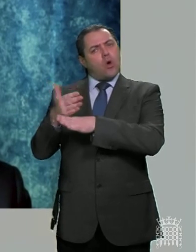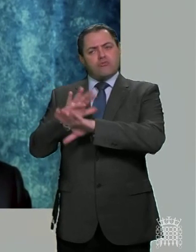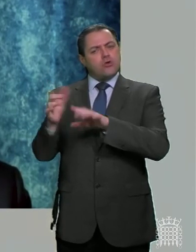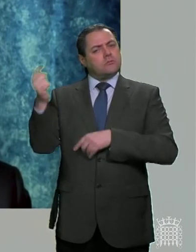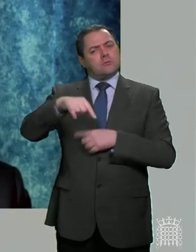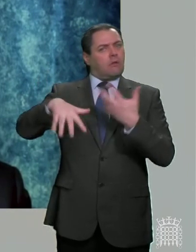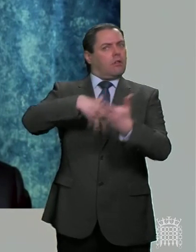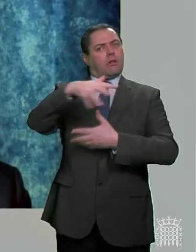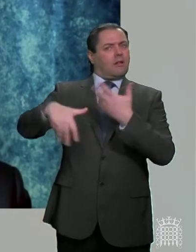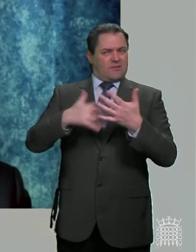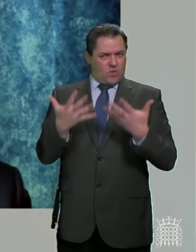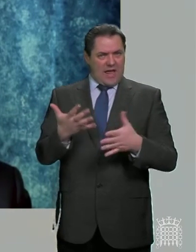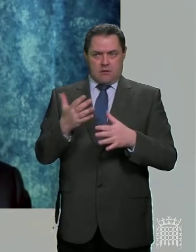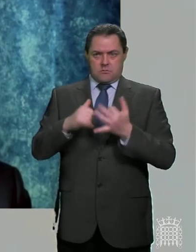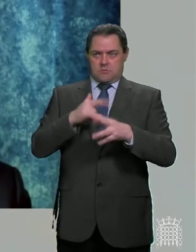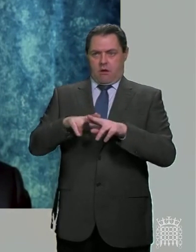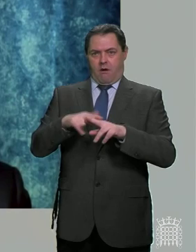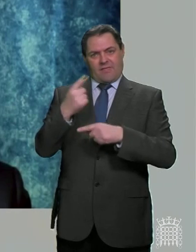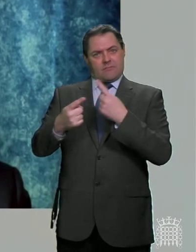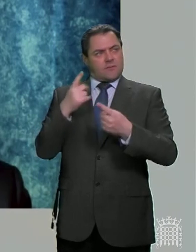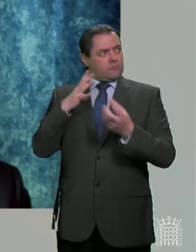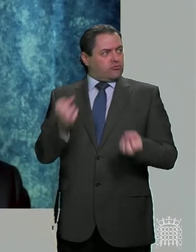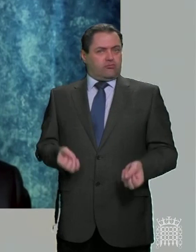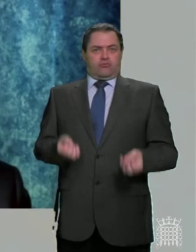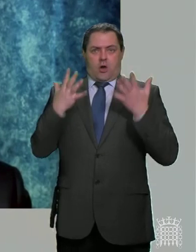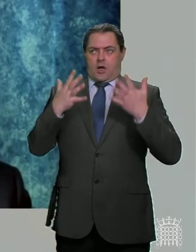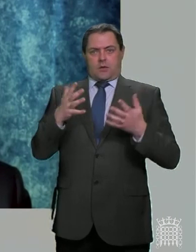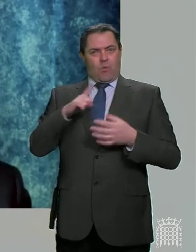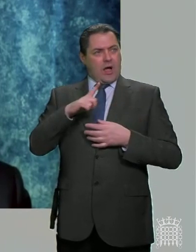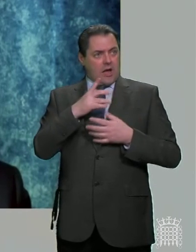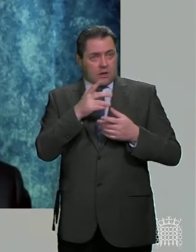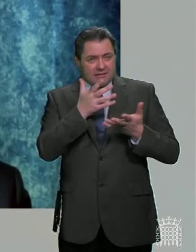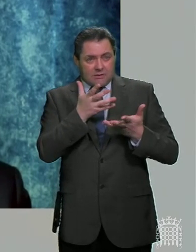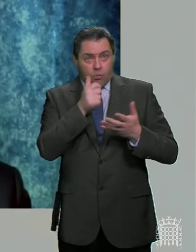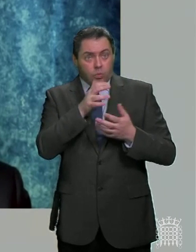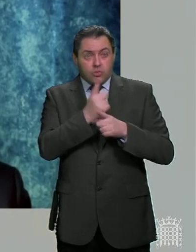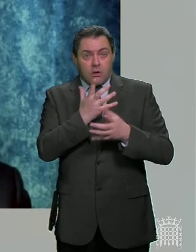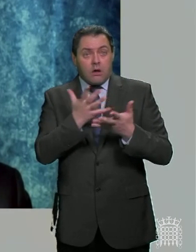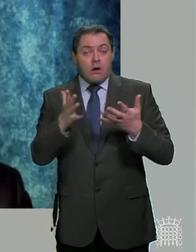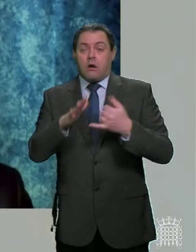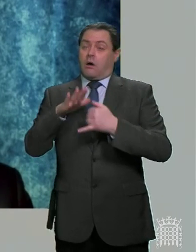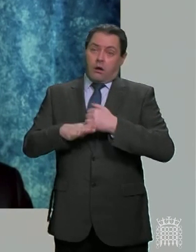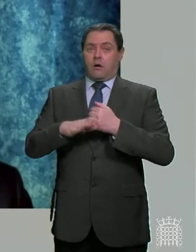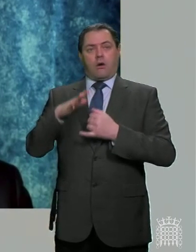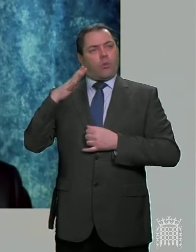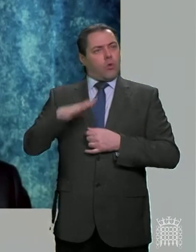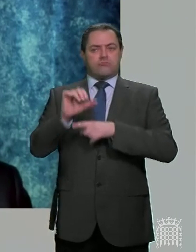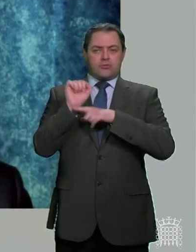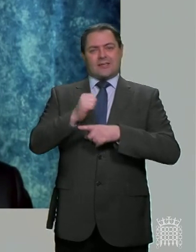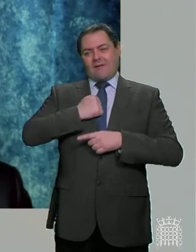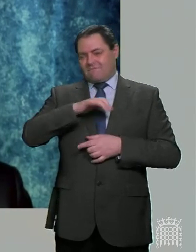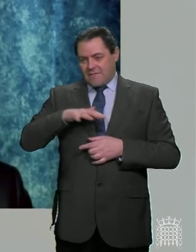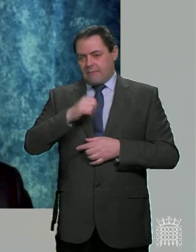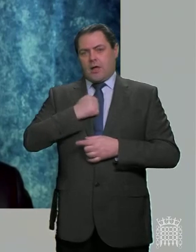Workers have now resorted to voting for strike action, as a last resort, to protect their families and communities.